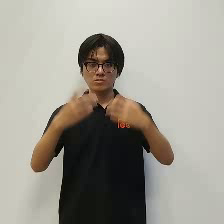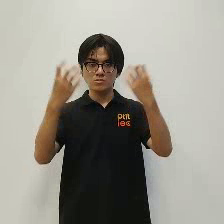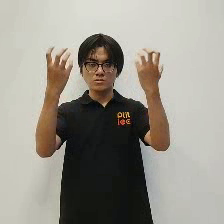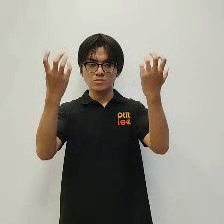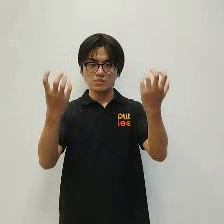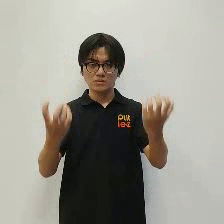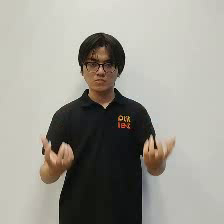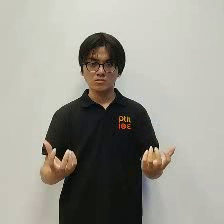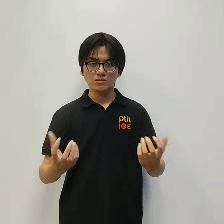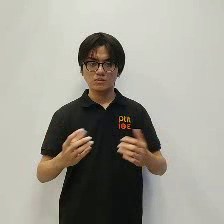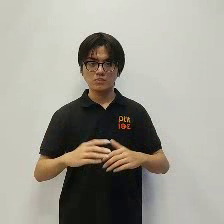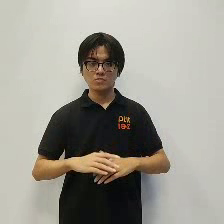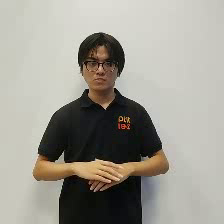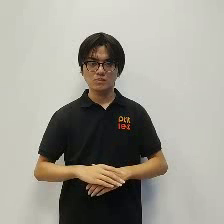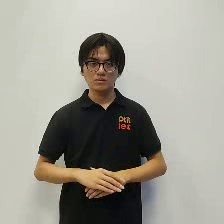Nặng